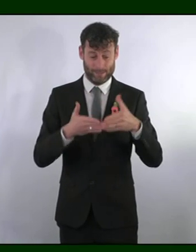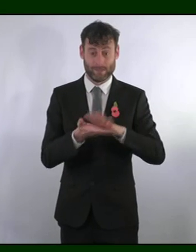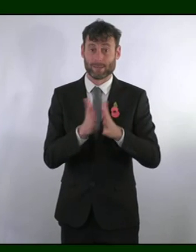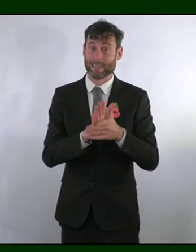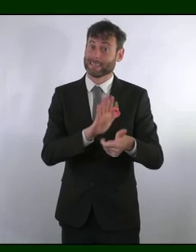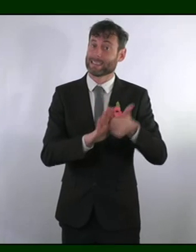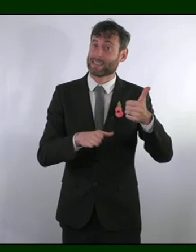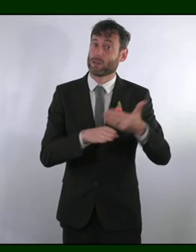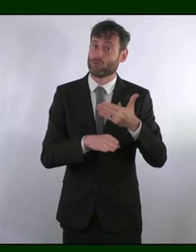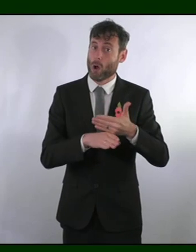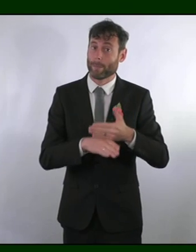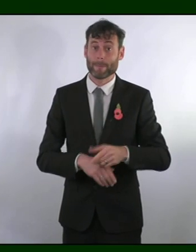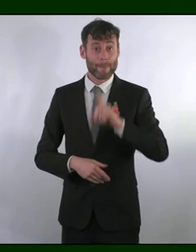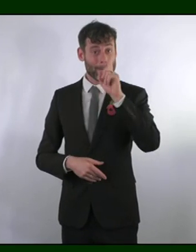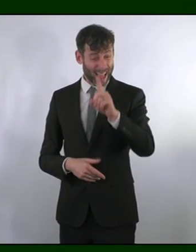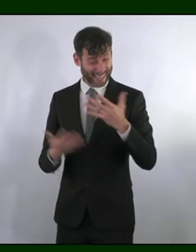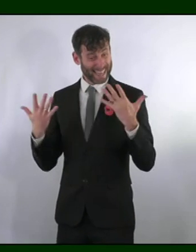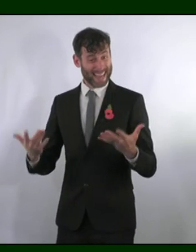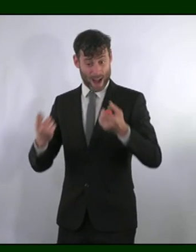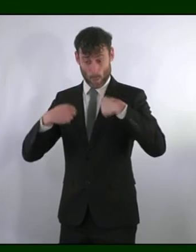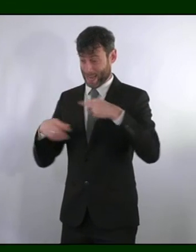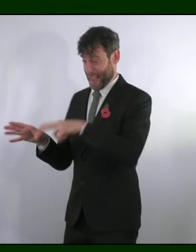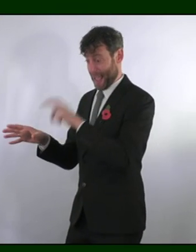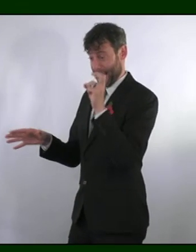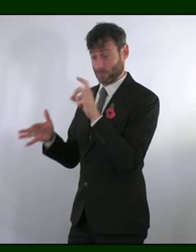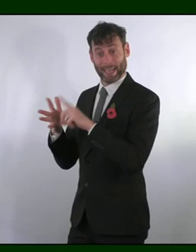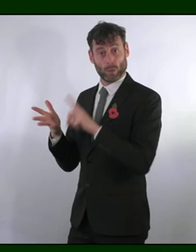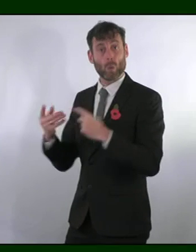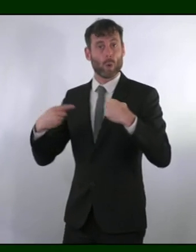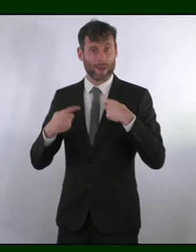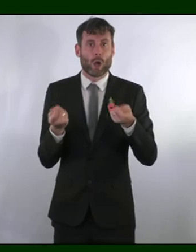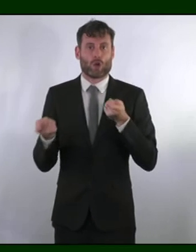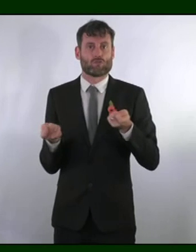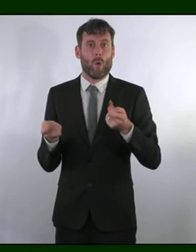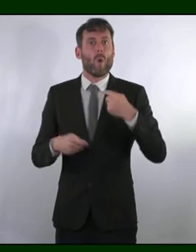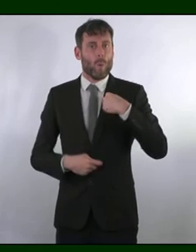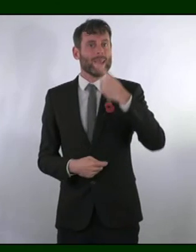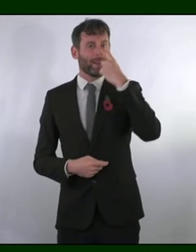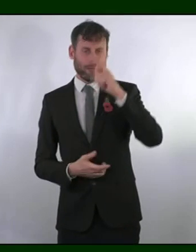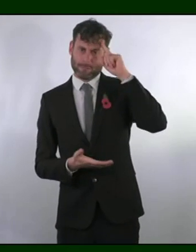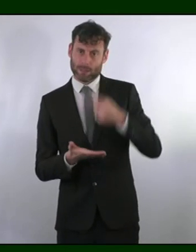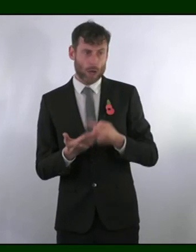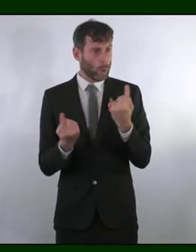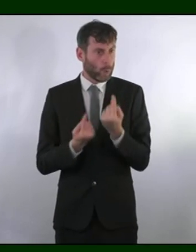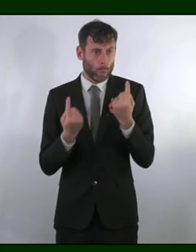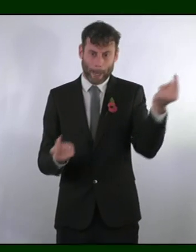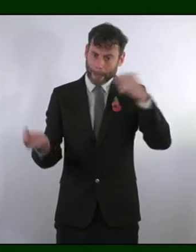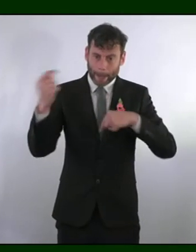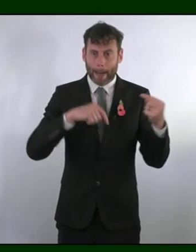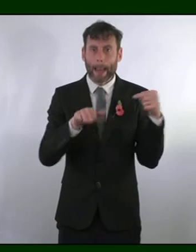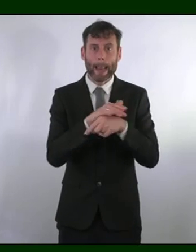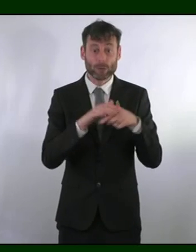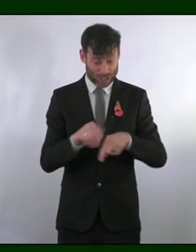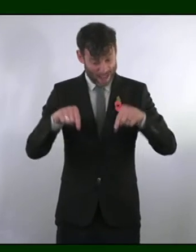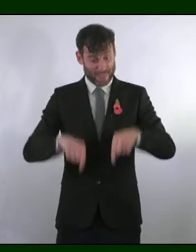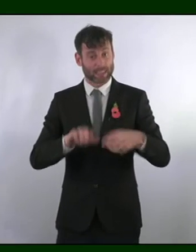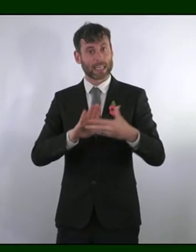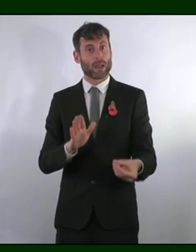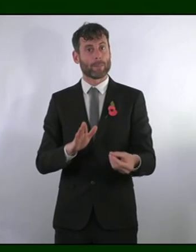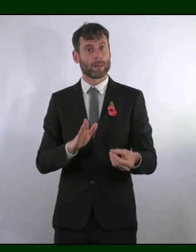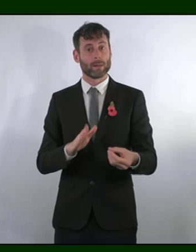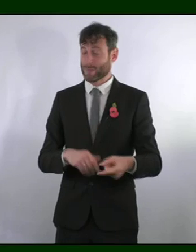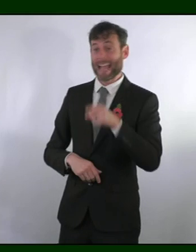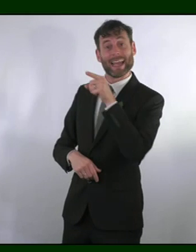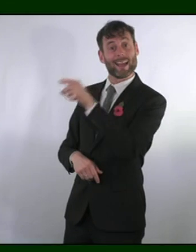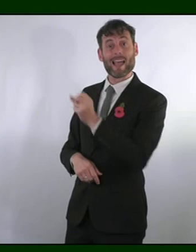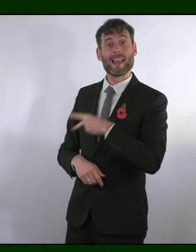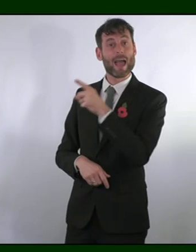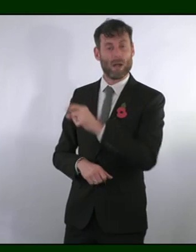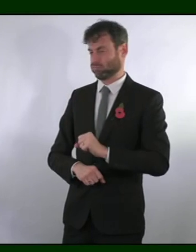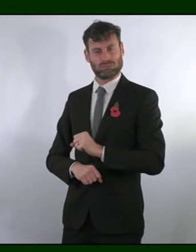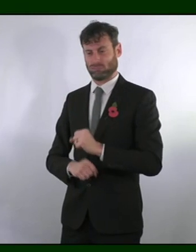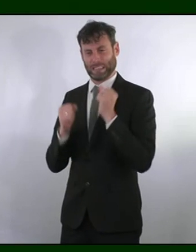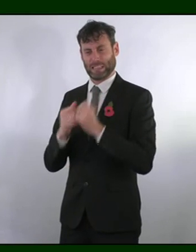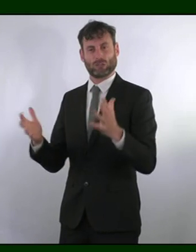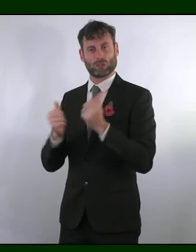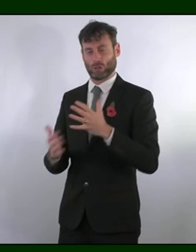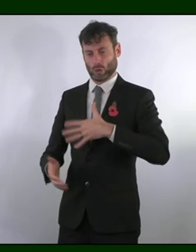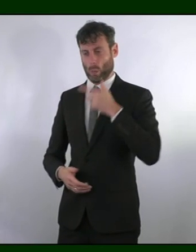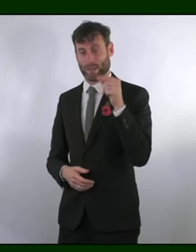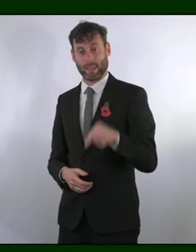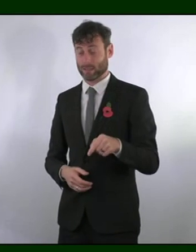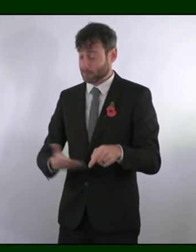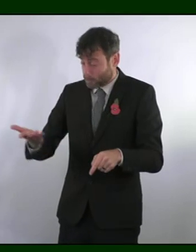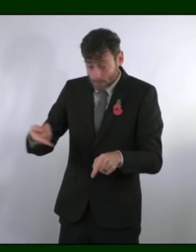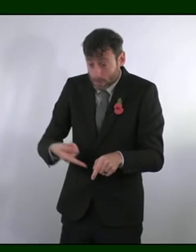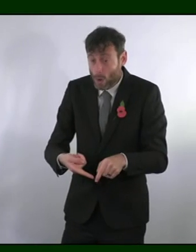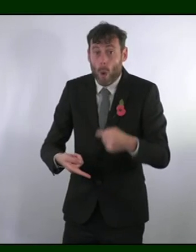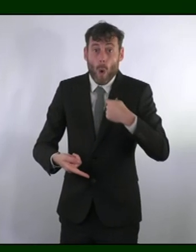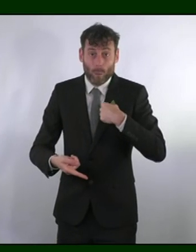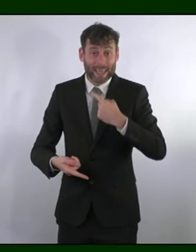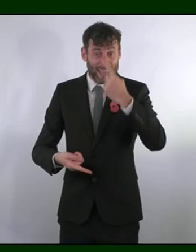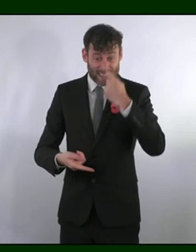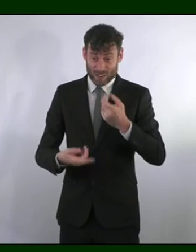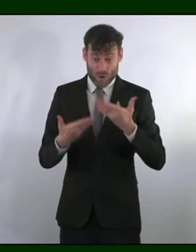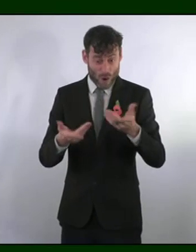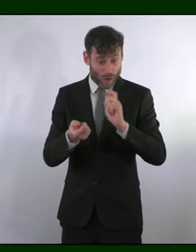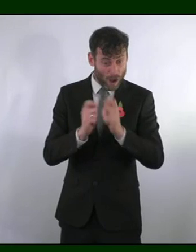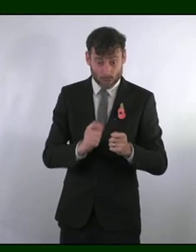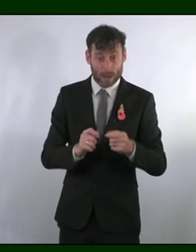That is one of the things that we are now able to do thanks to taking back control of our immigration system, which, alas, his party opposed for so long and would reverse if it could.